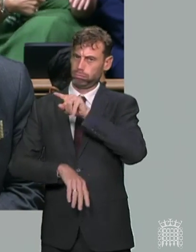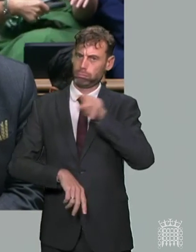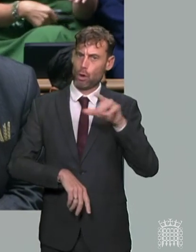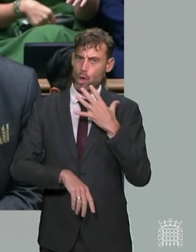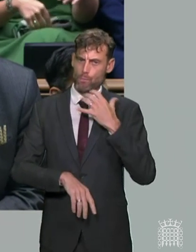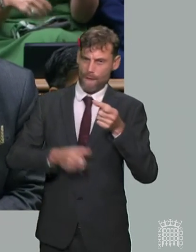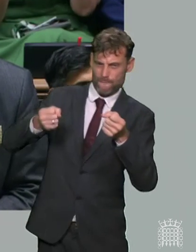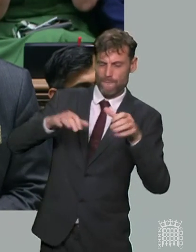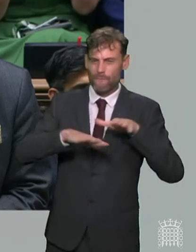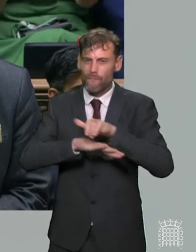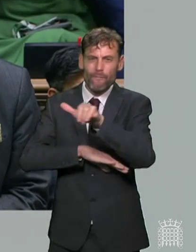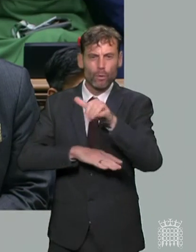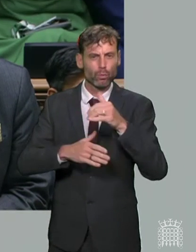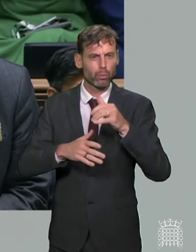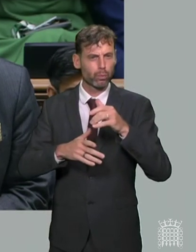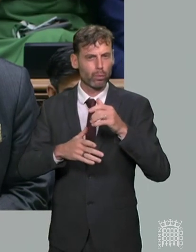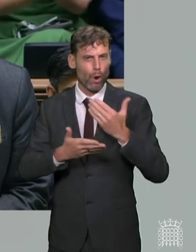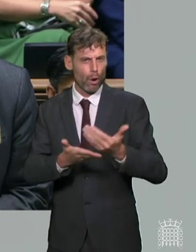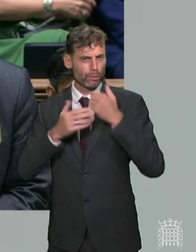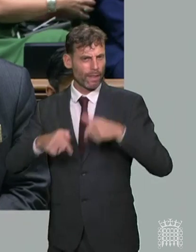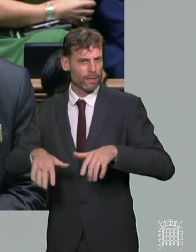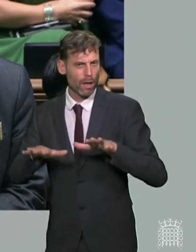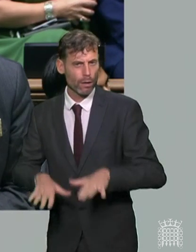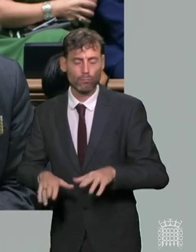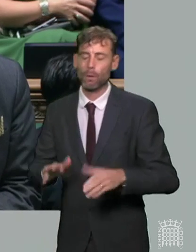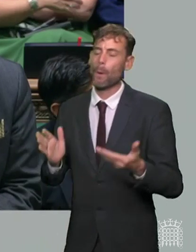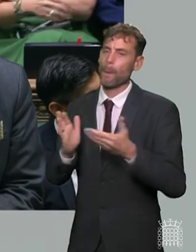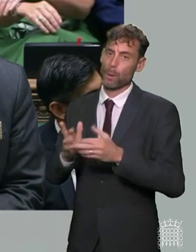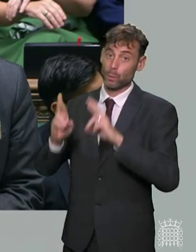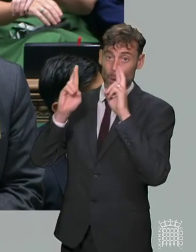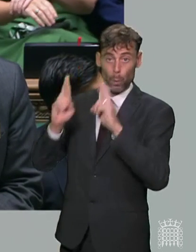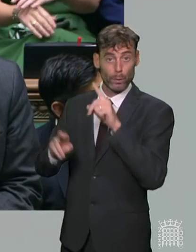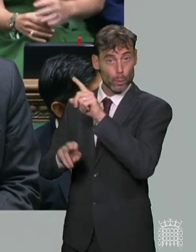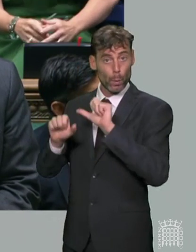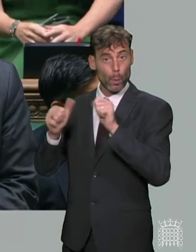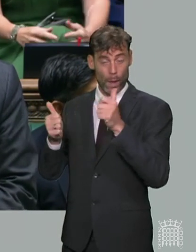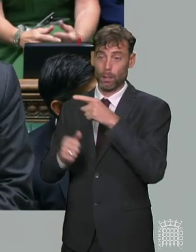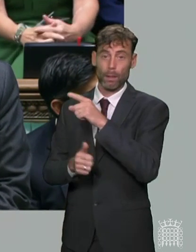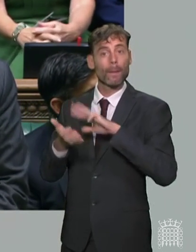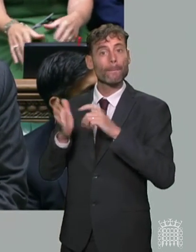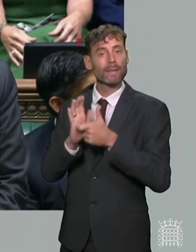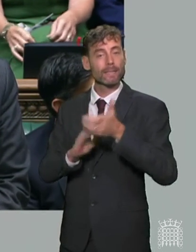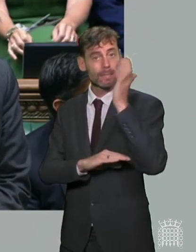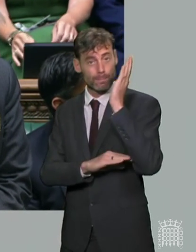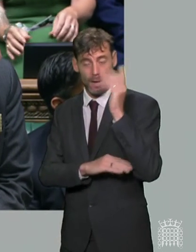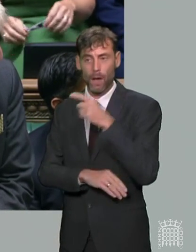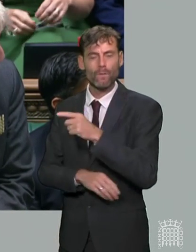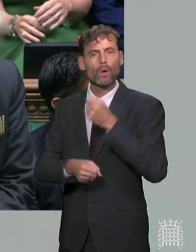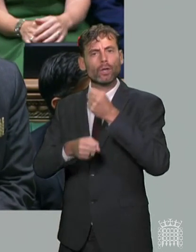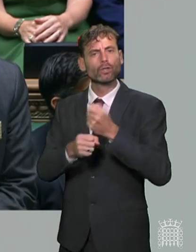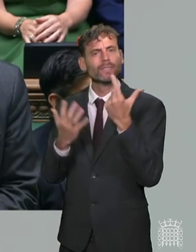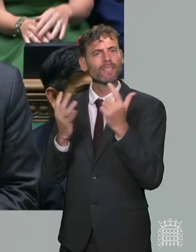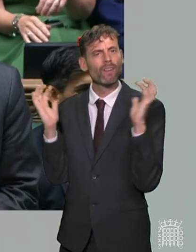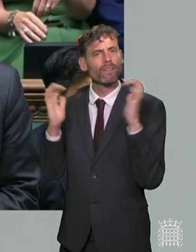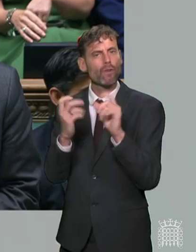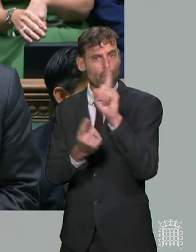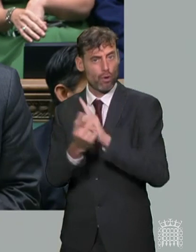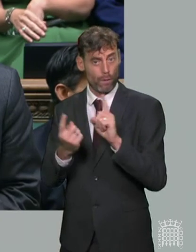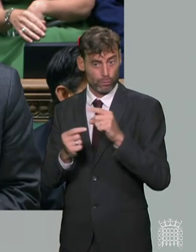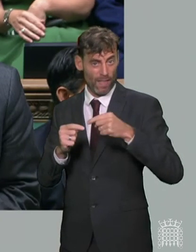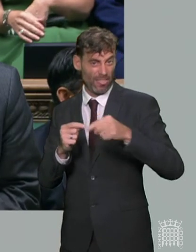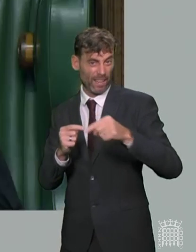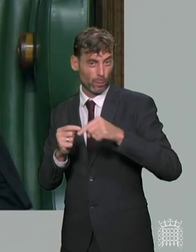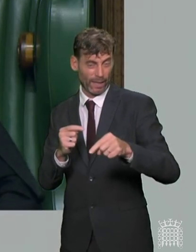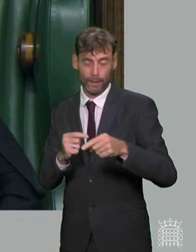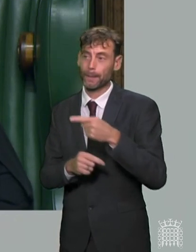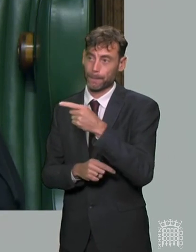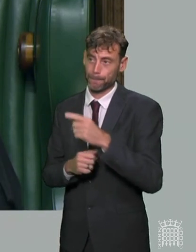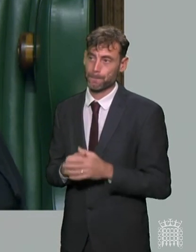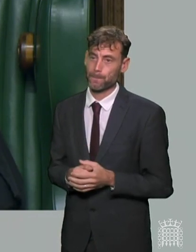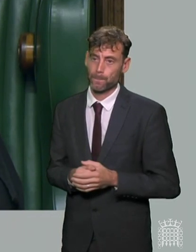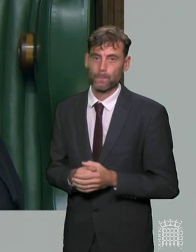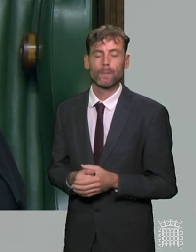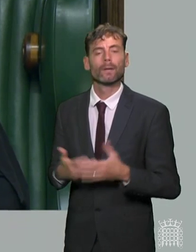I am sure that honourable Members will also want to join me in wishing you well, Mr Speaker, for the G7 Speakers and Presiding Officers conference in Chorley later this week.